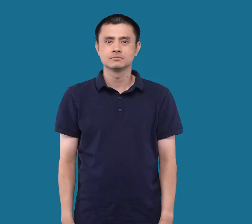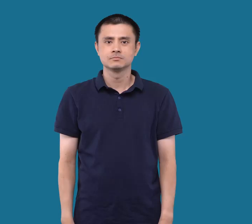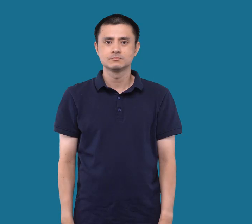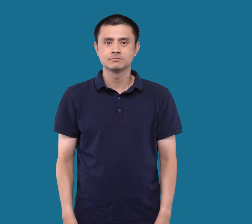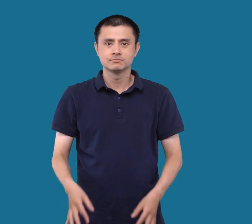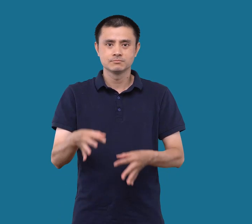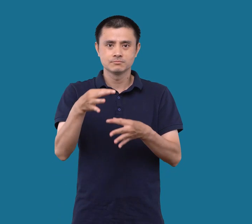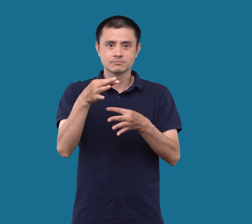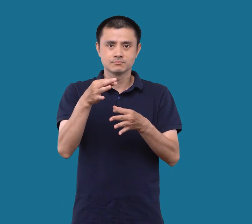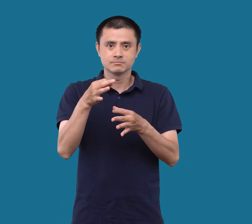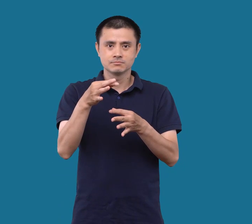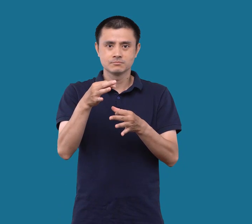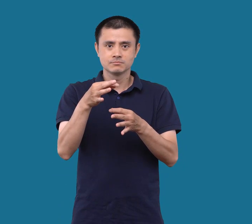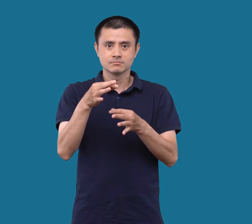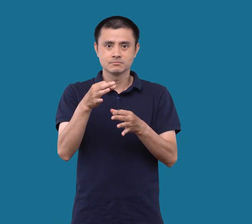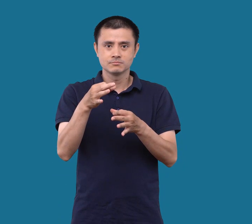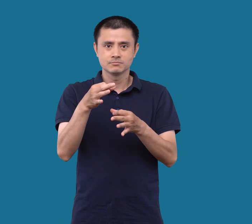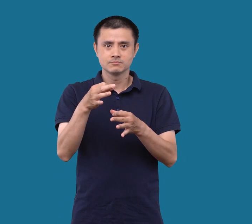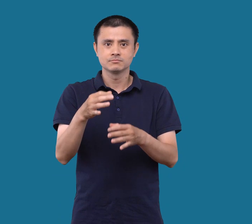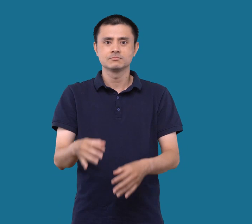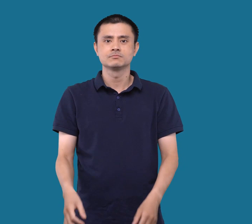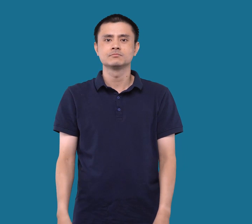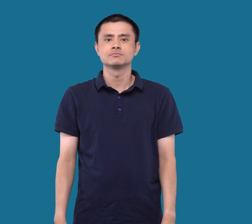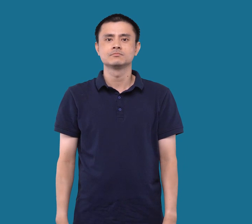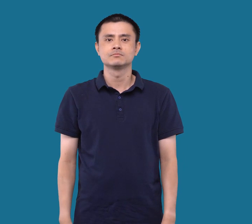củ đậu